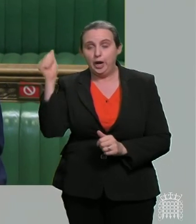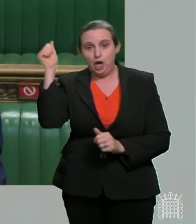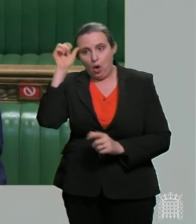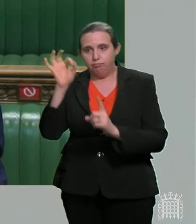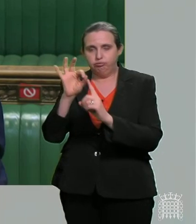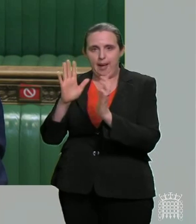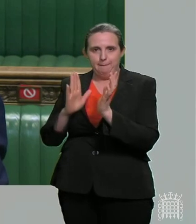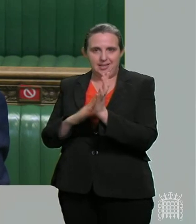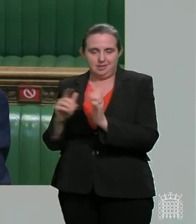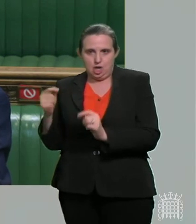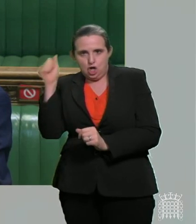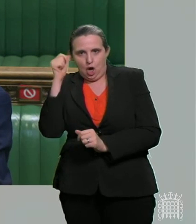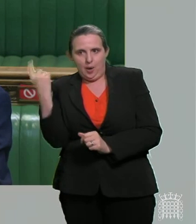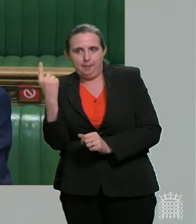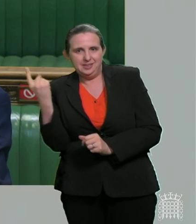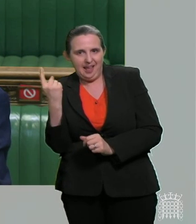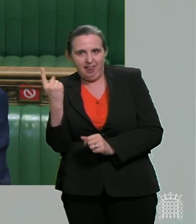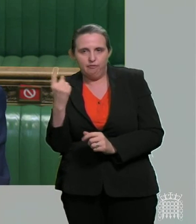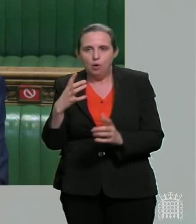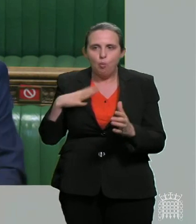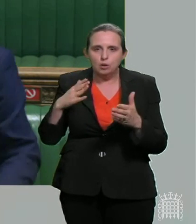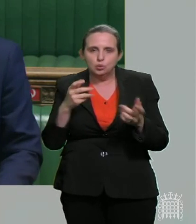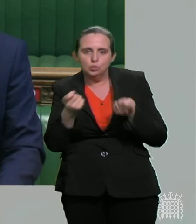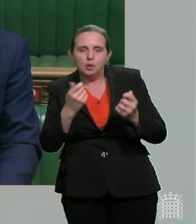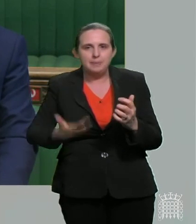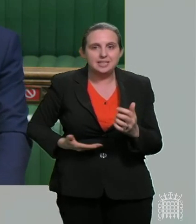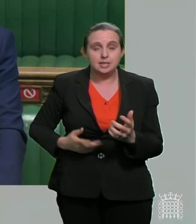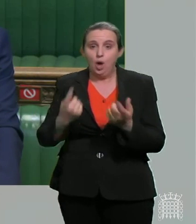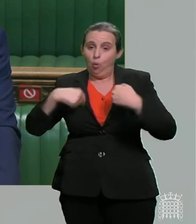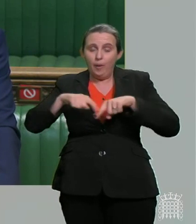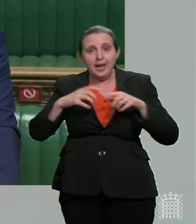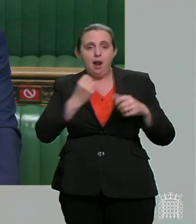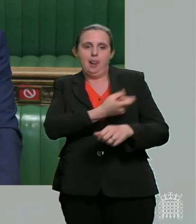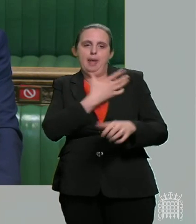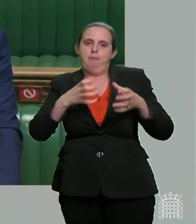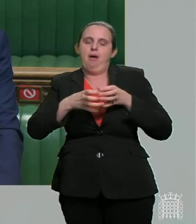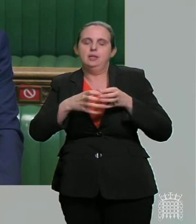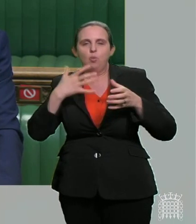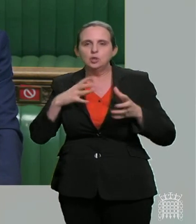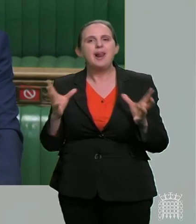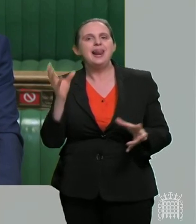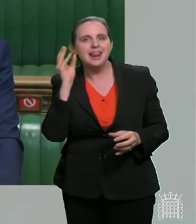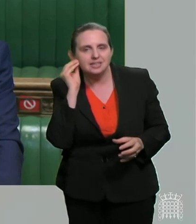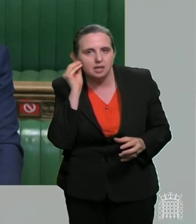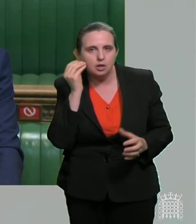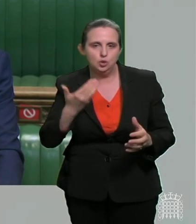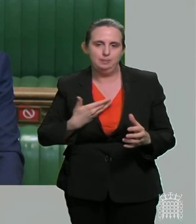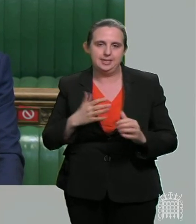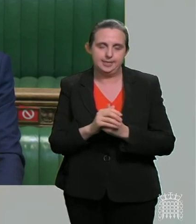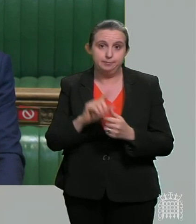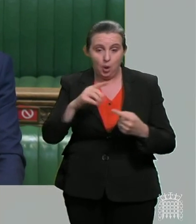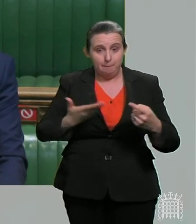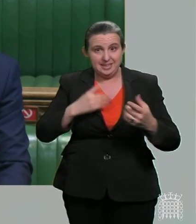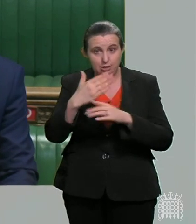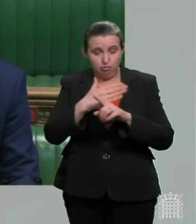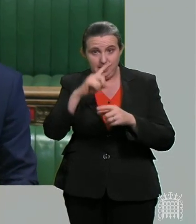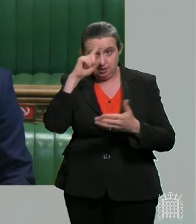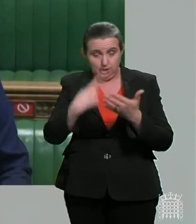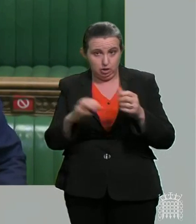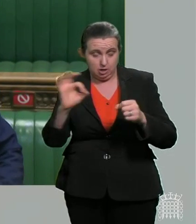We on these Benches would rather listen to businesses. We have no decision on business rates, no decision on furlough.